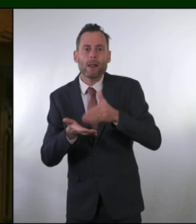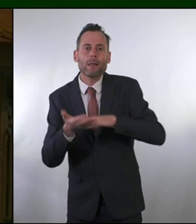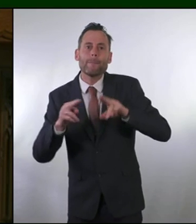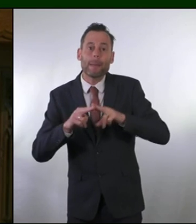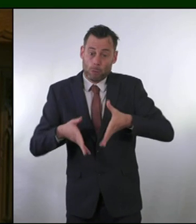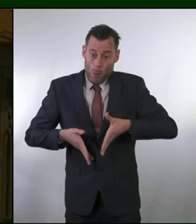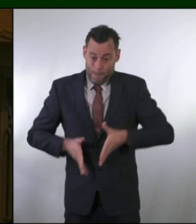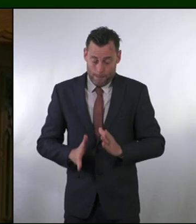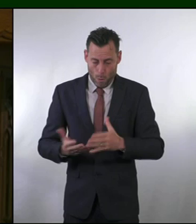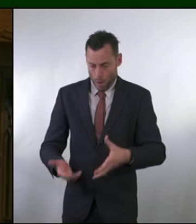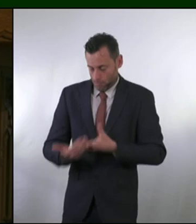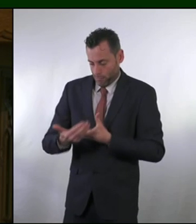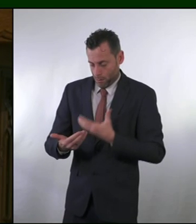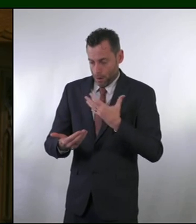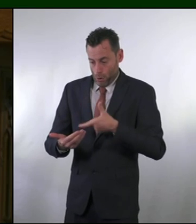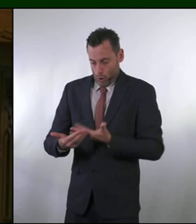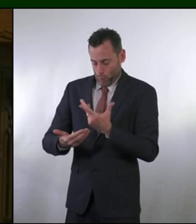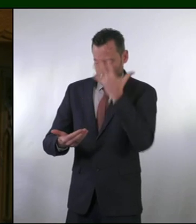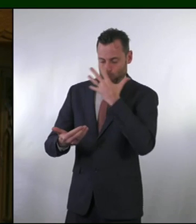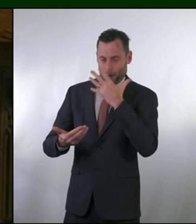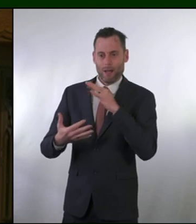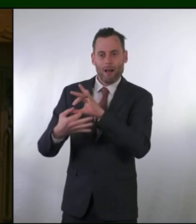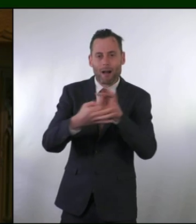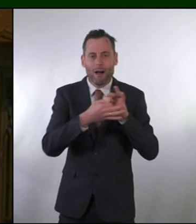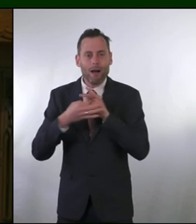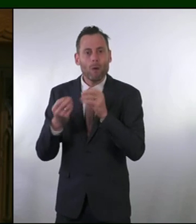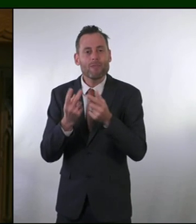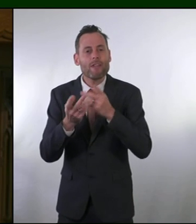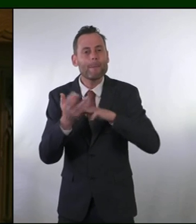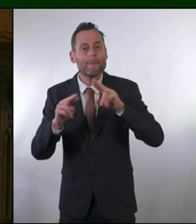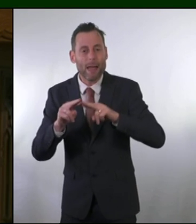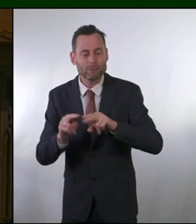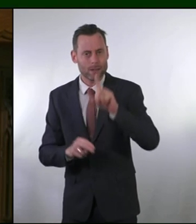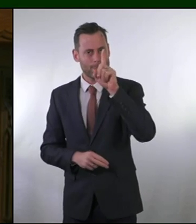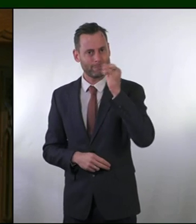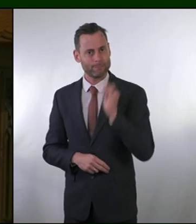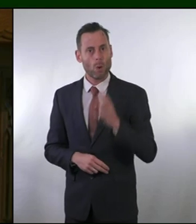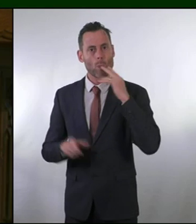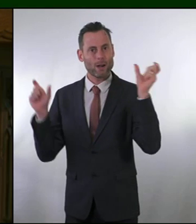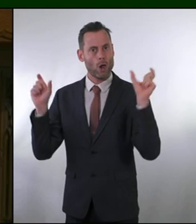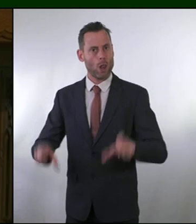At a time when they are most needed, health visitor numbers have dwindled, and they have been diverted from face-to-face contact.